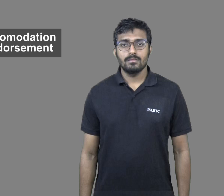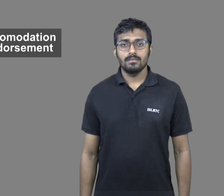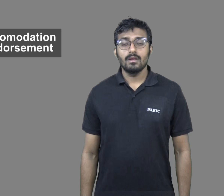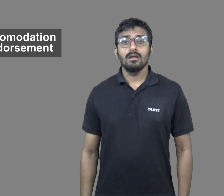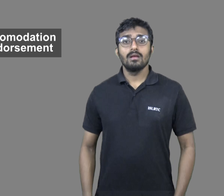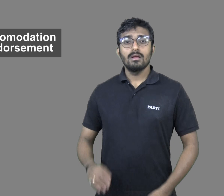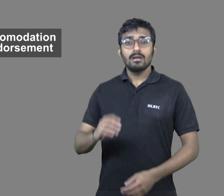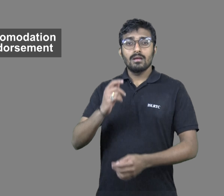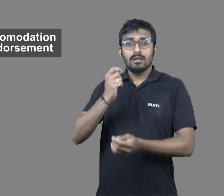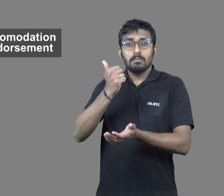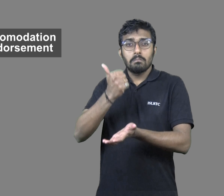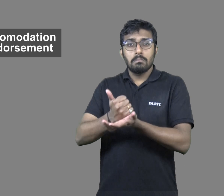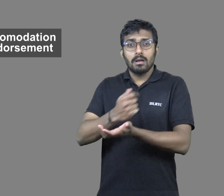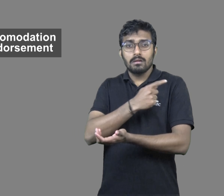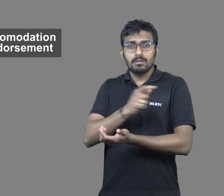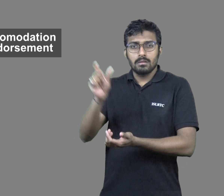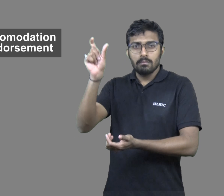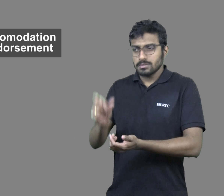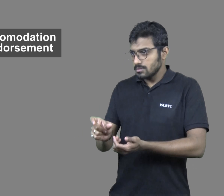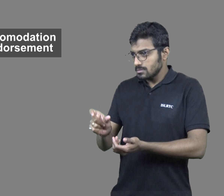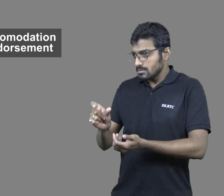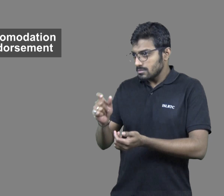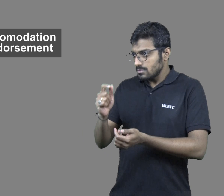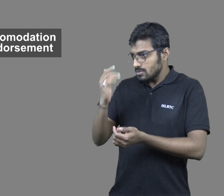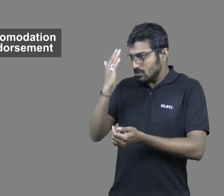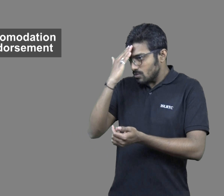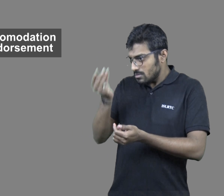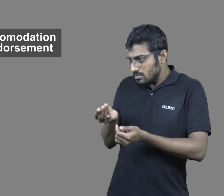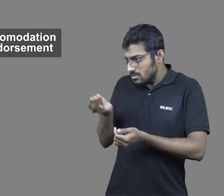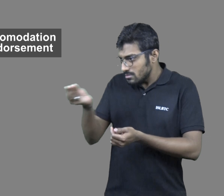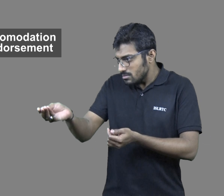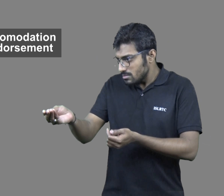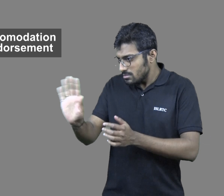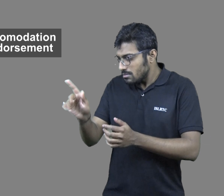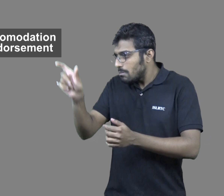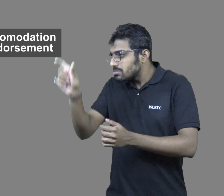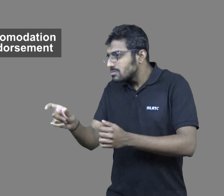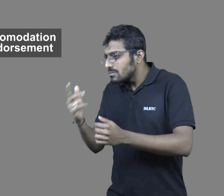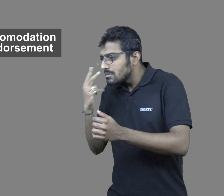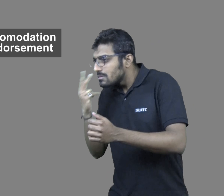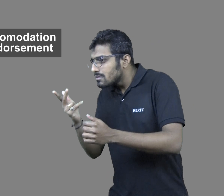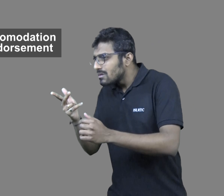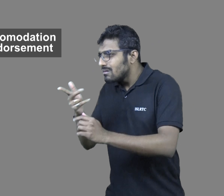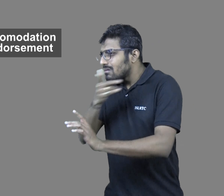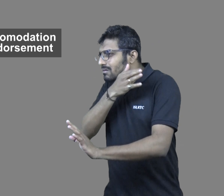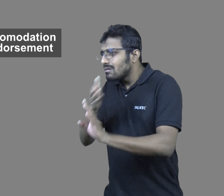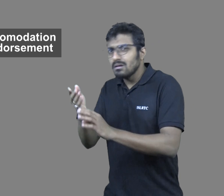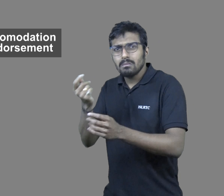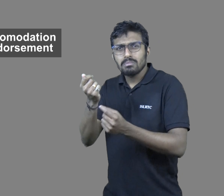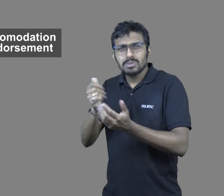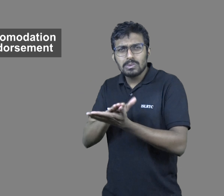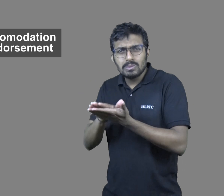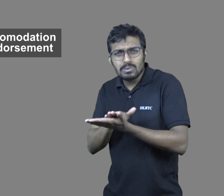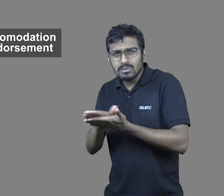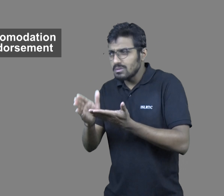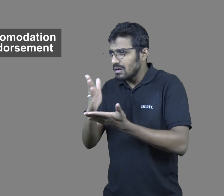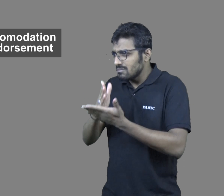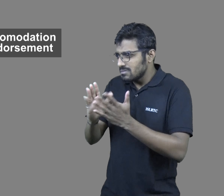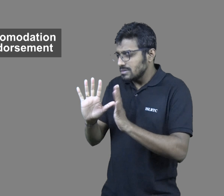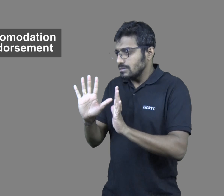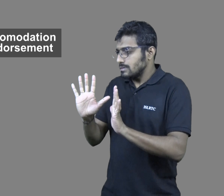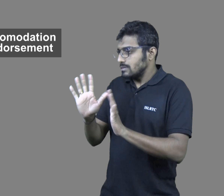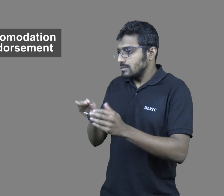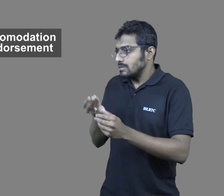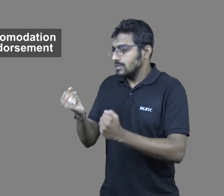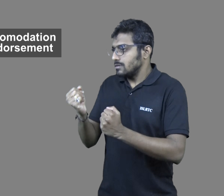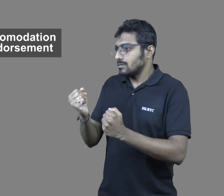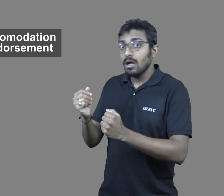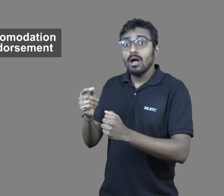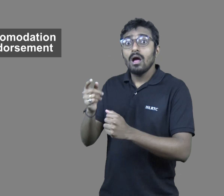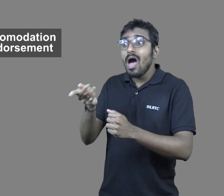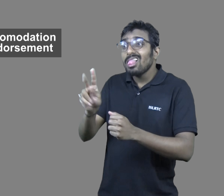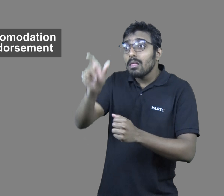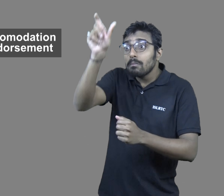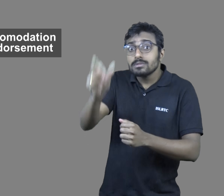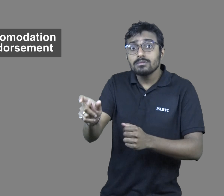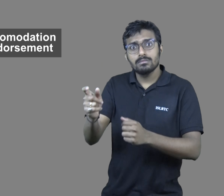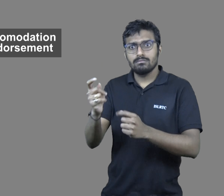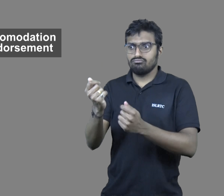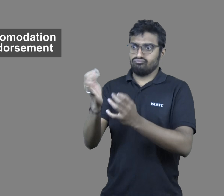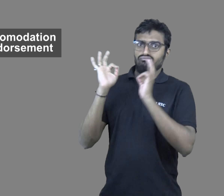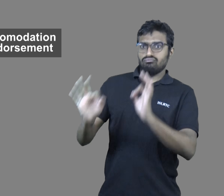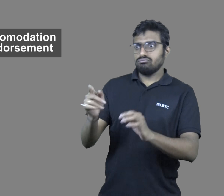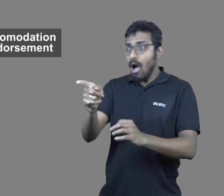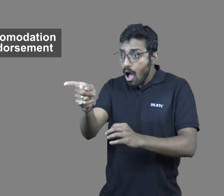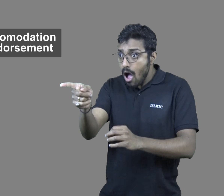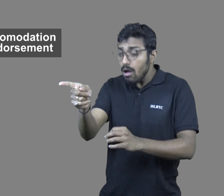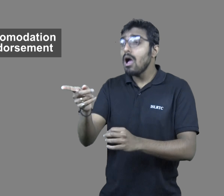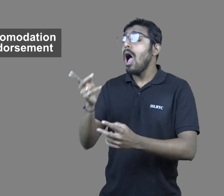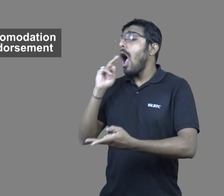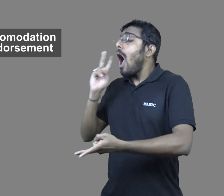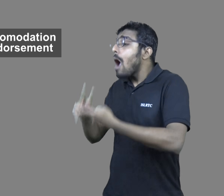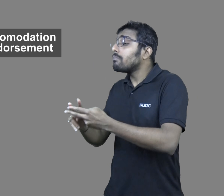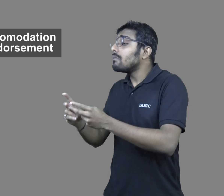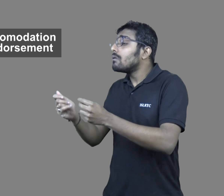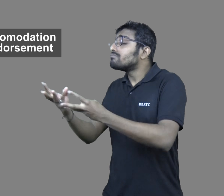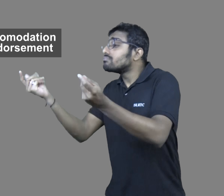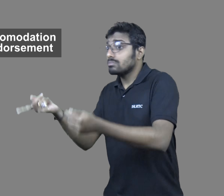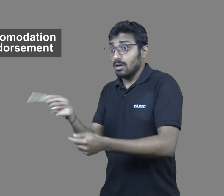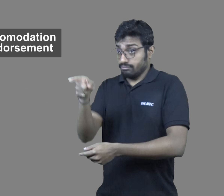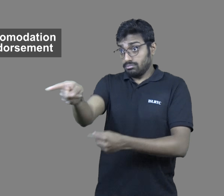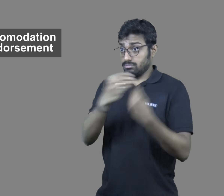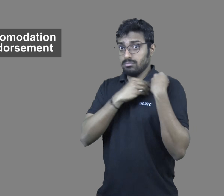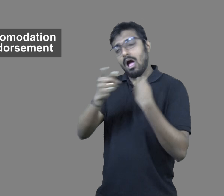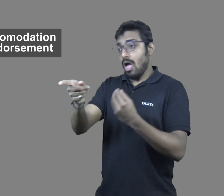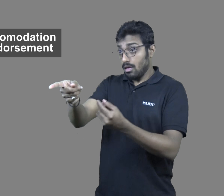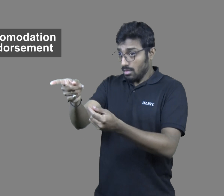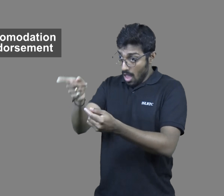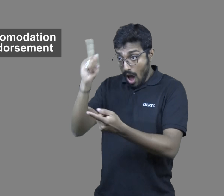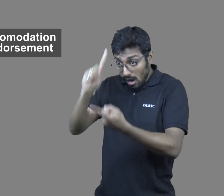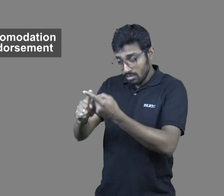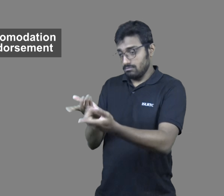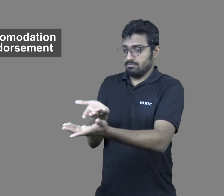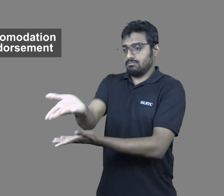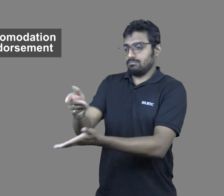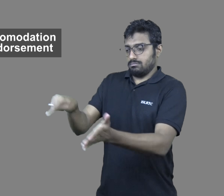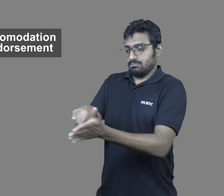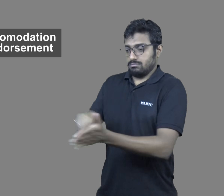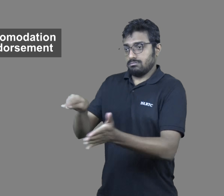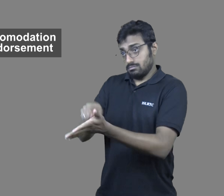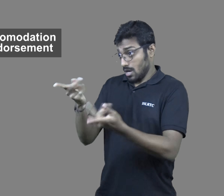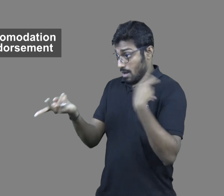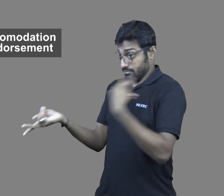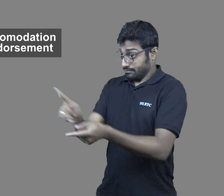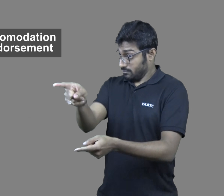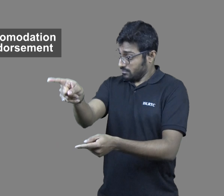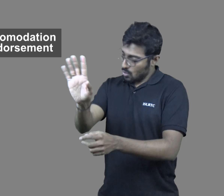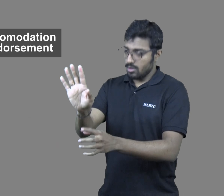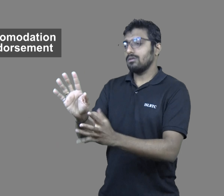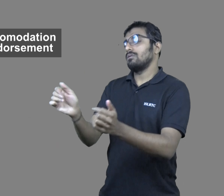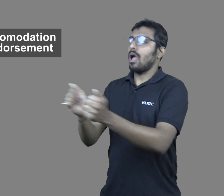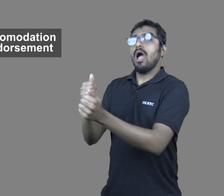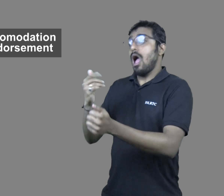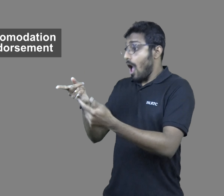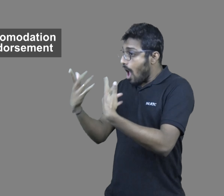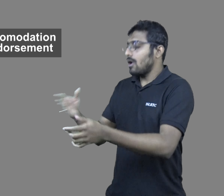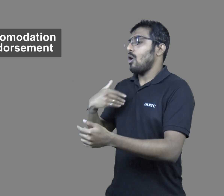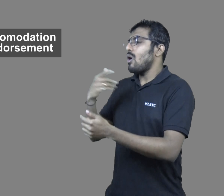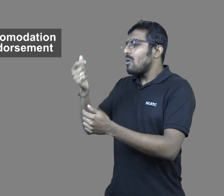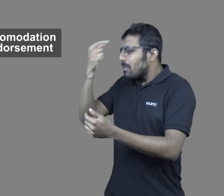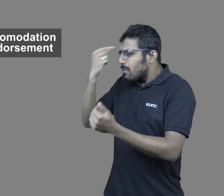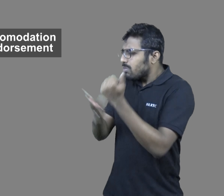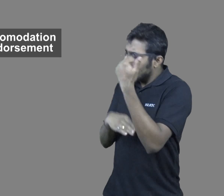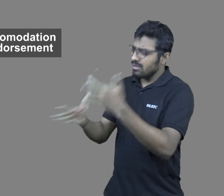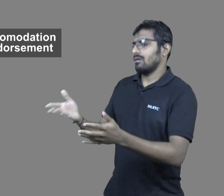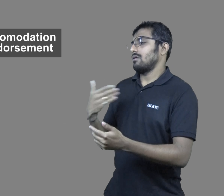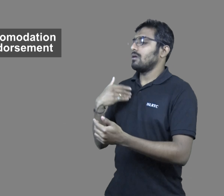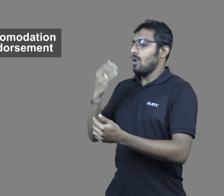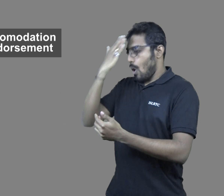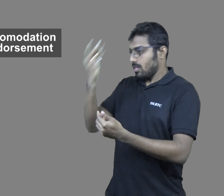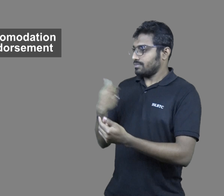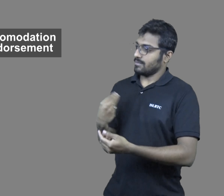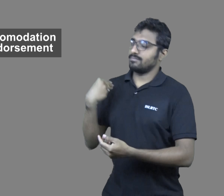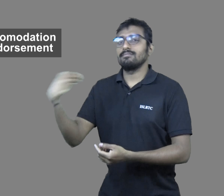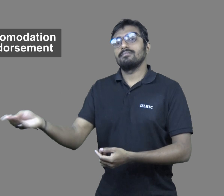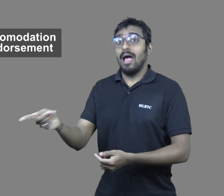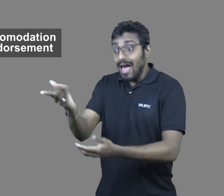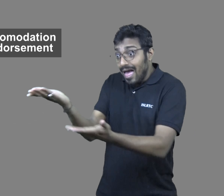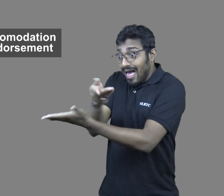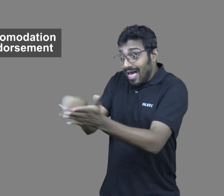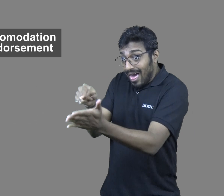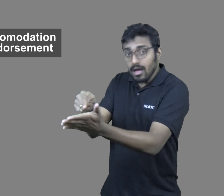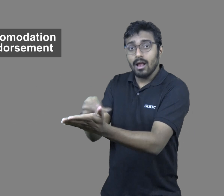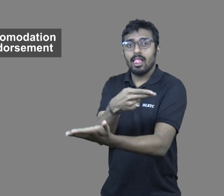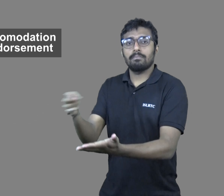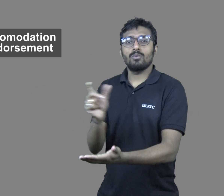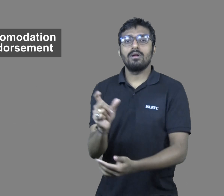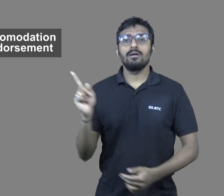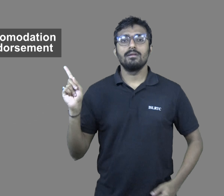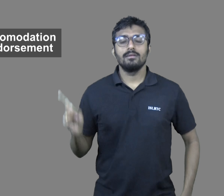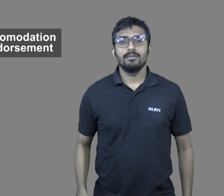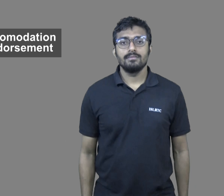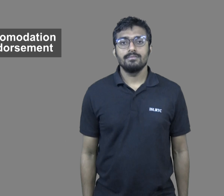Accommodation Endorsement